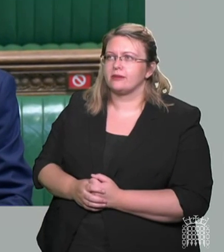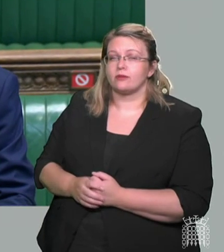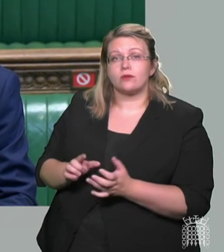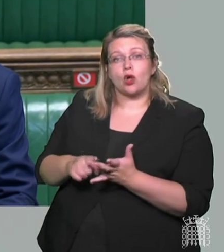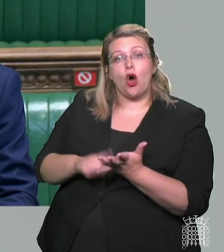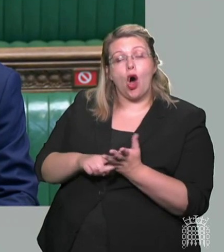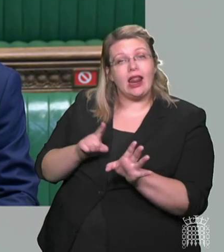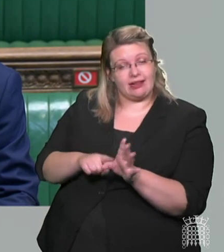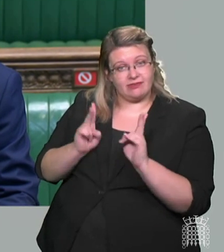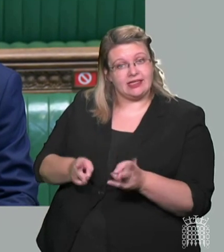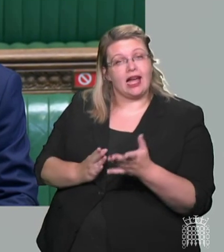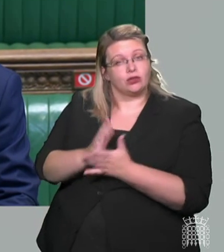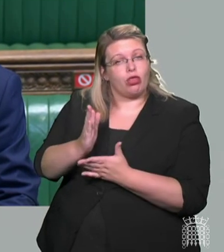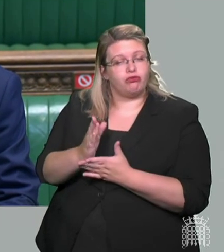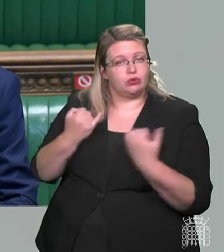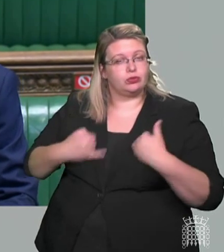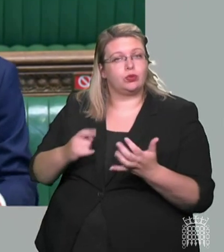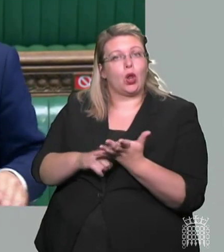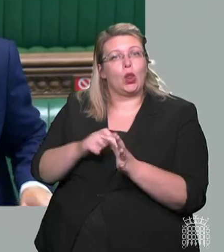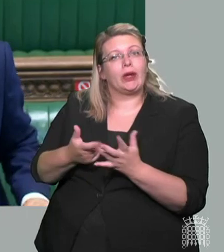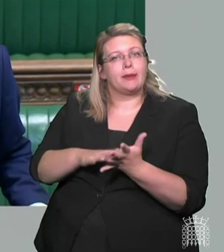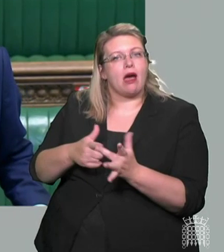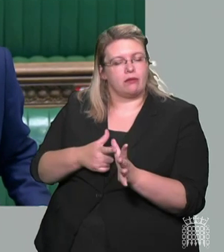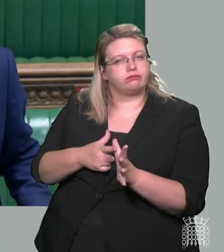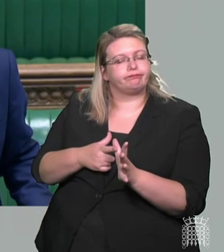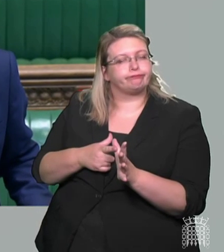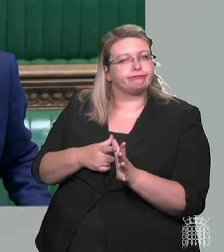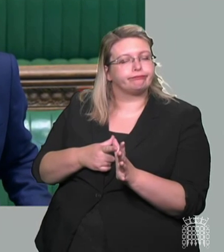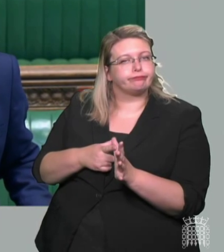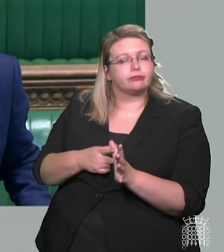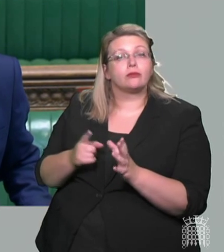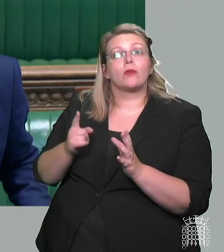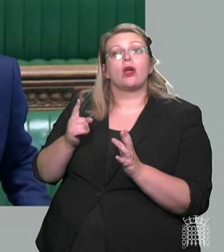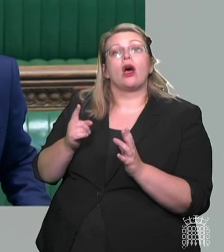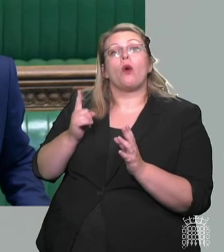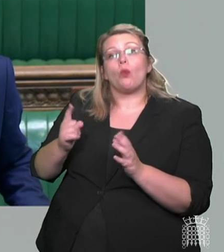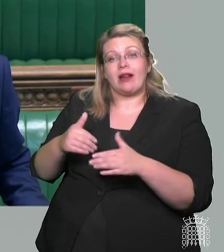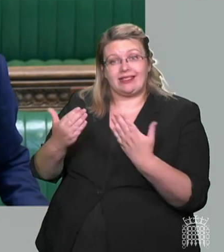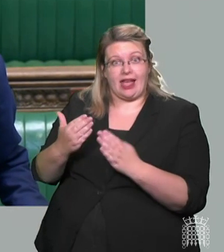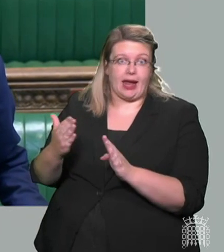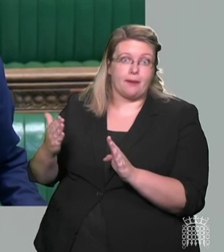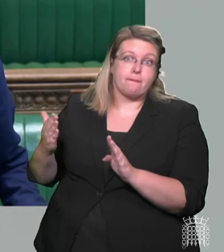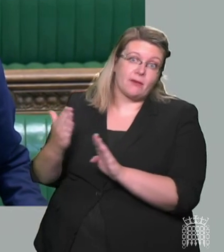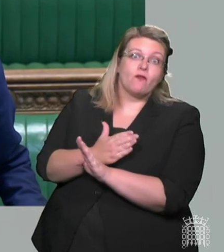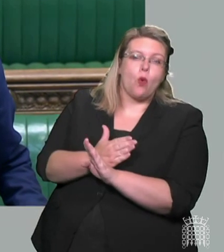Ollie died of leukaemia on 5 May, the day before the photo of the former Health Secretary was taken.